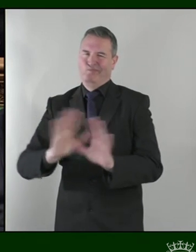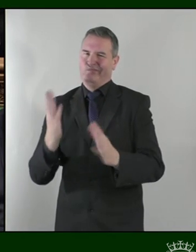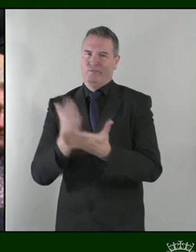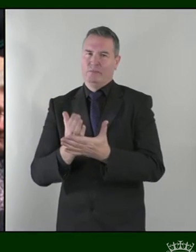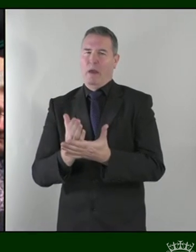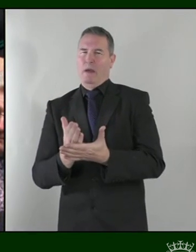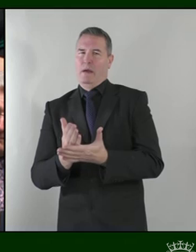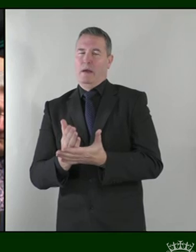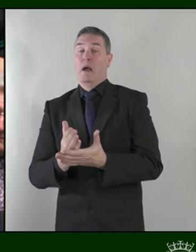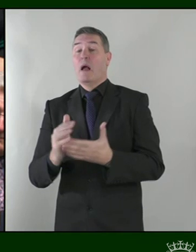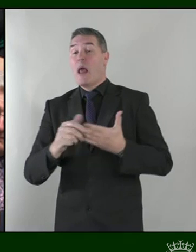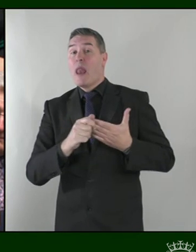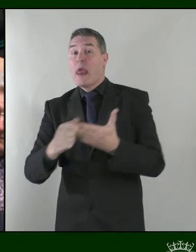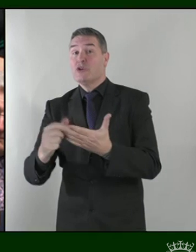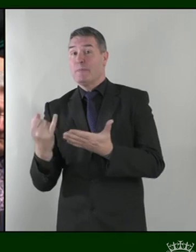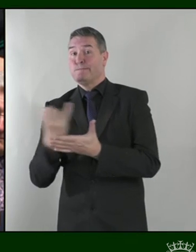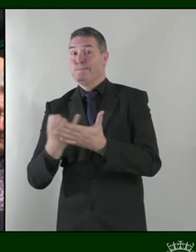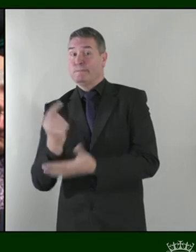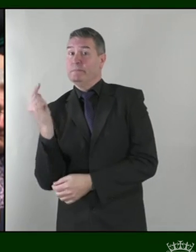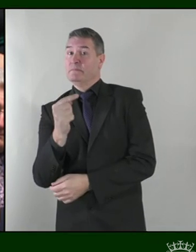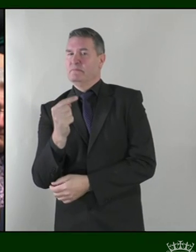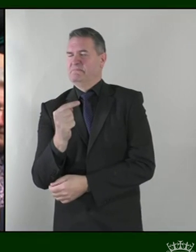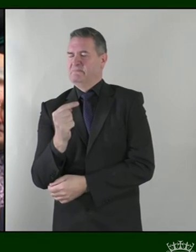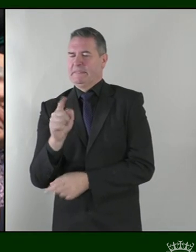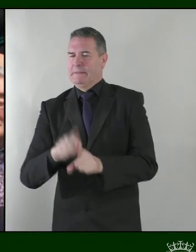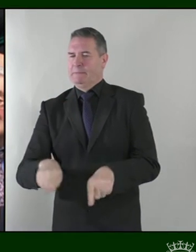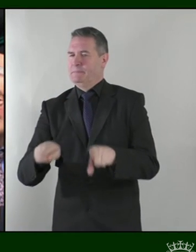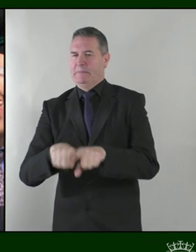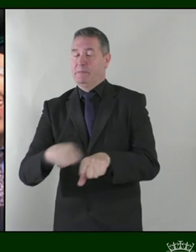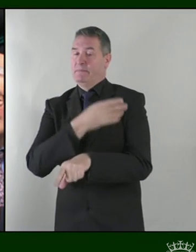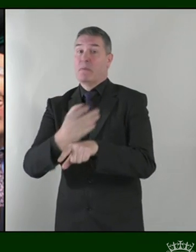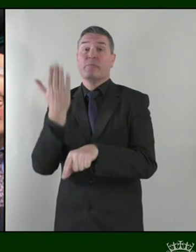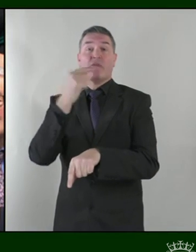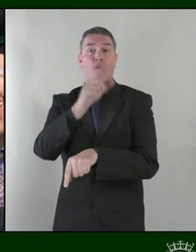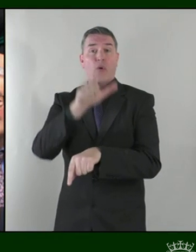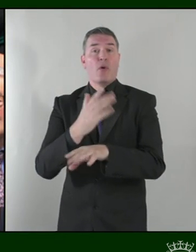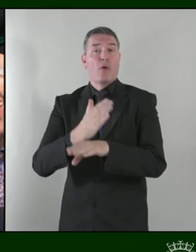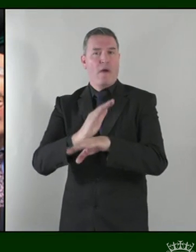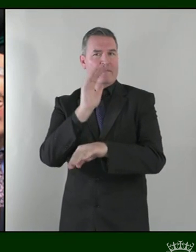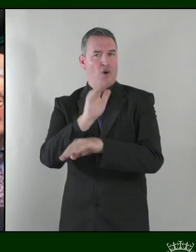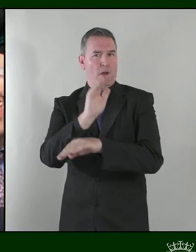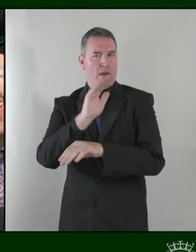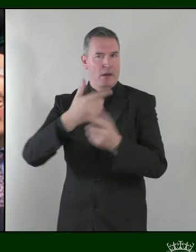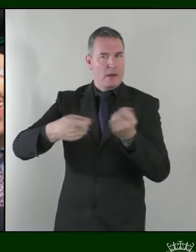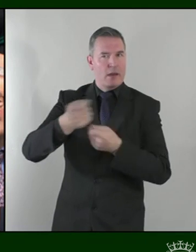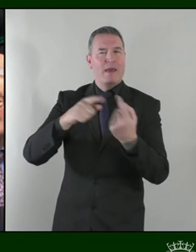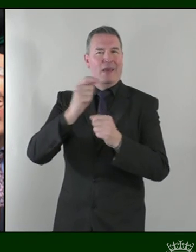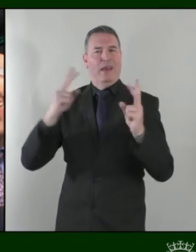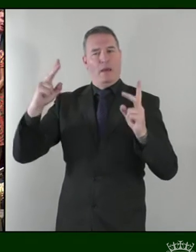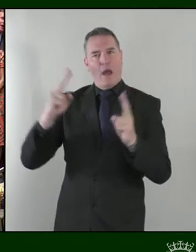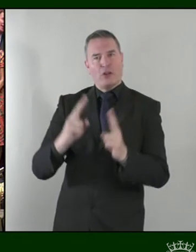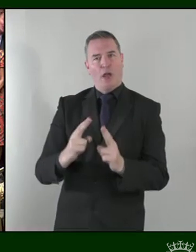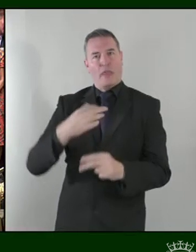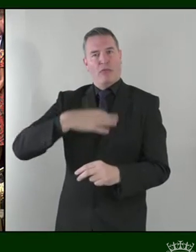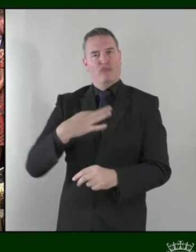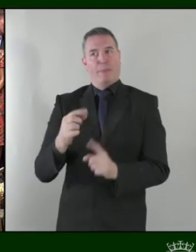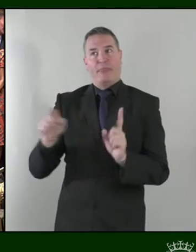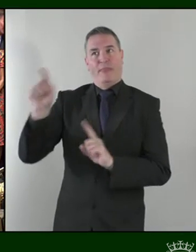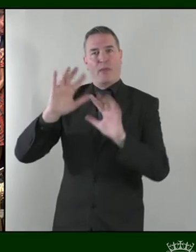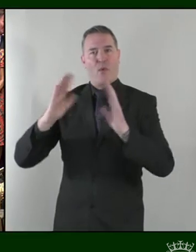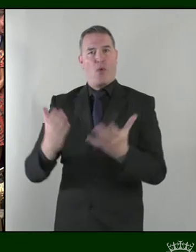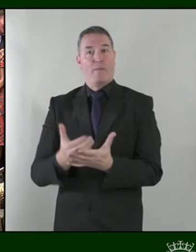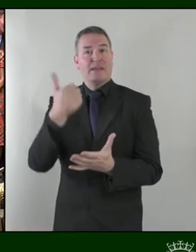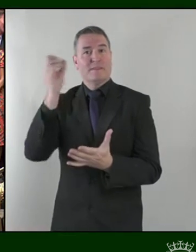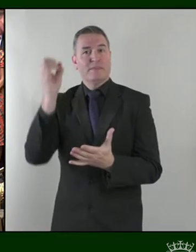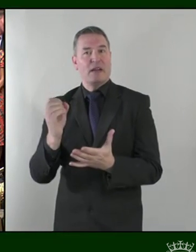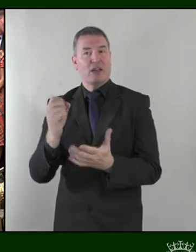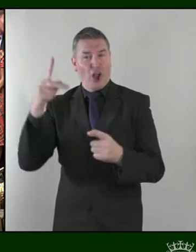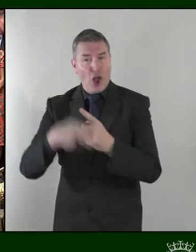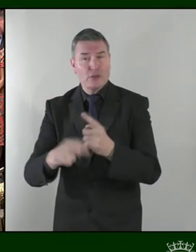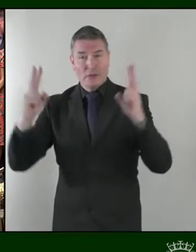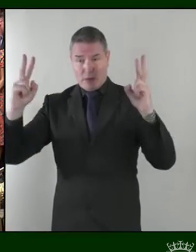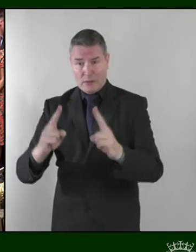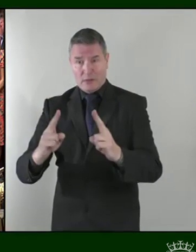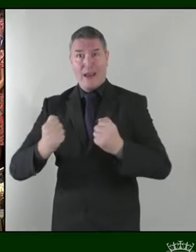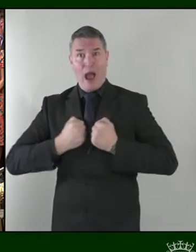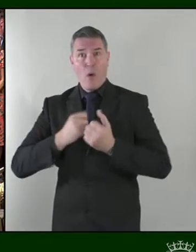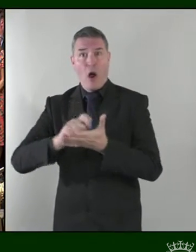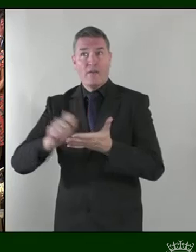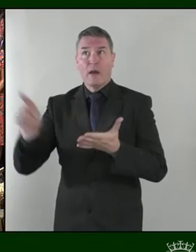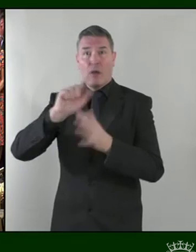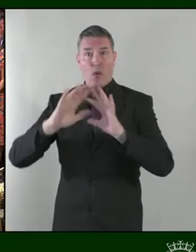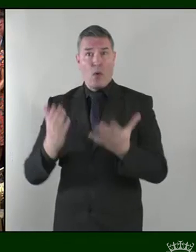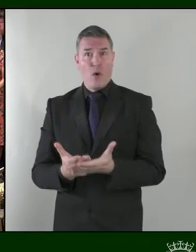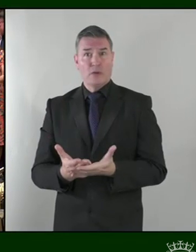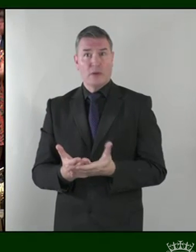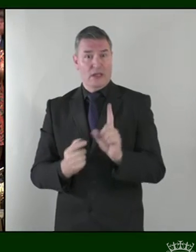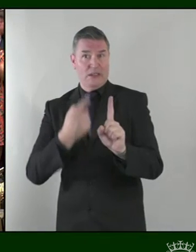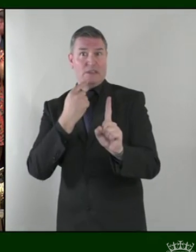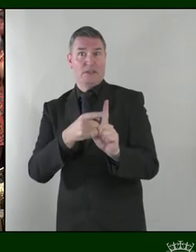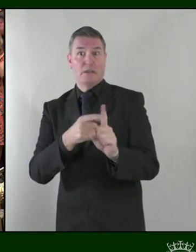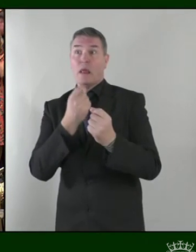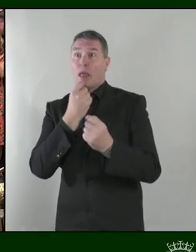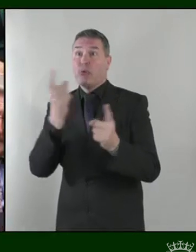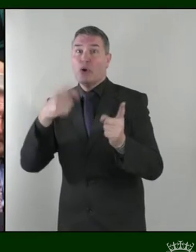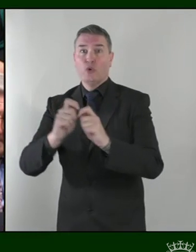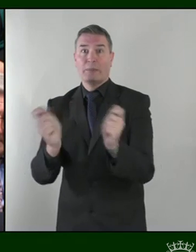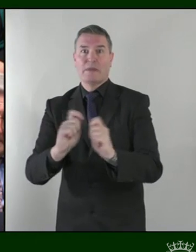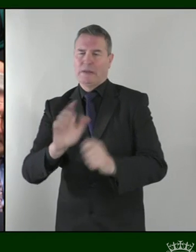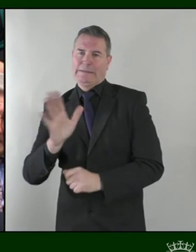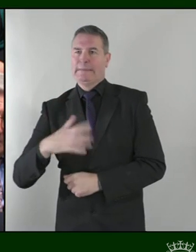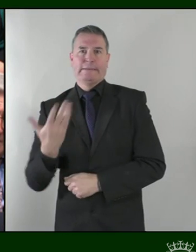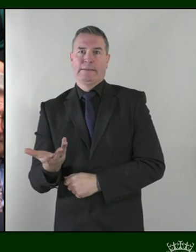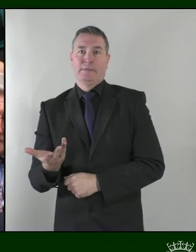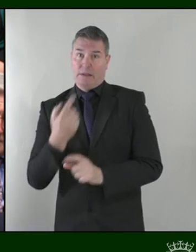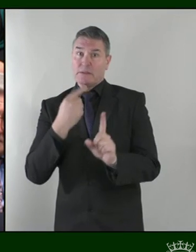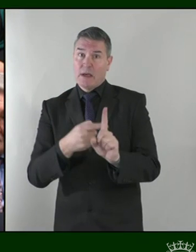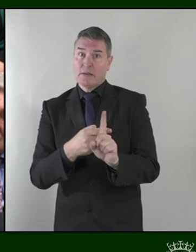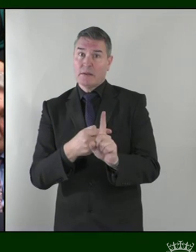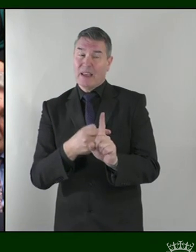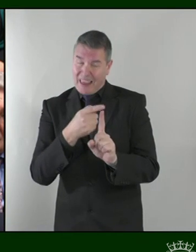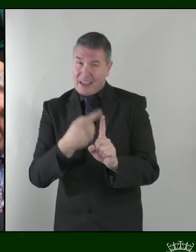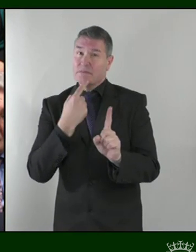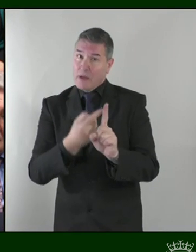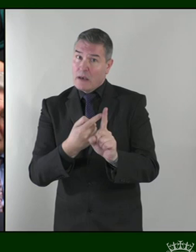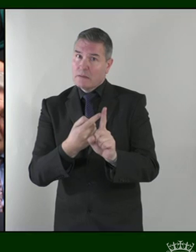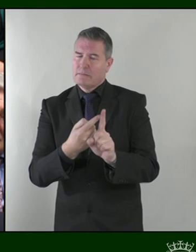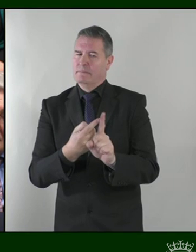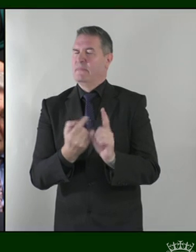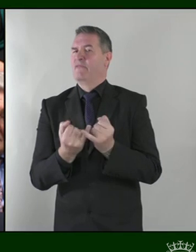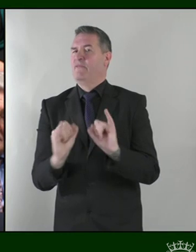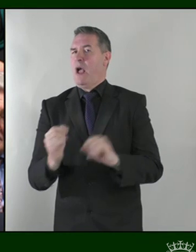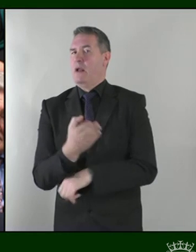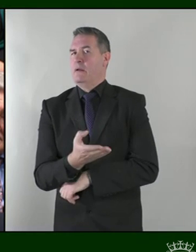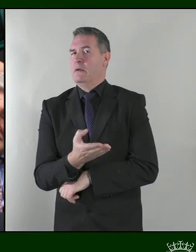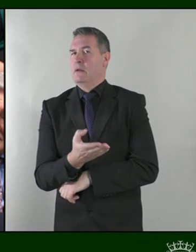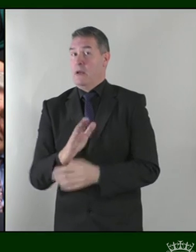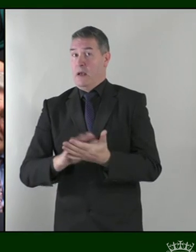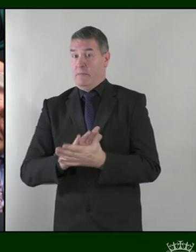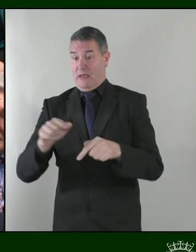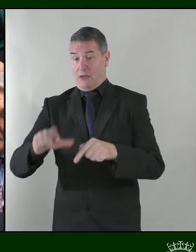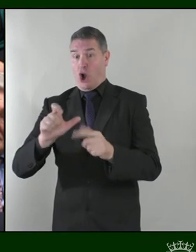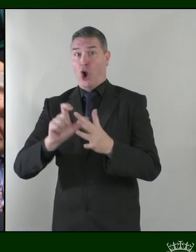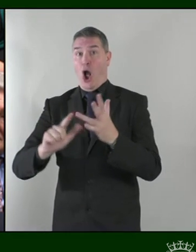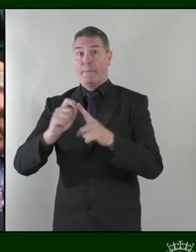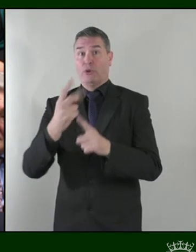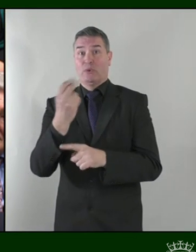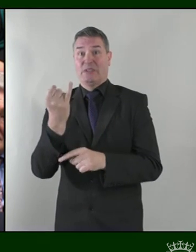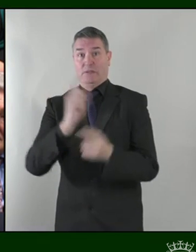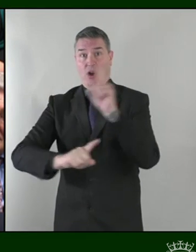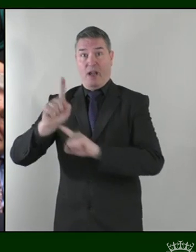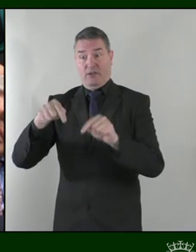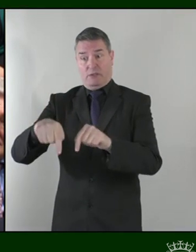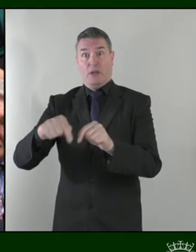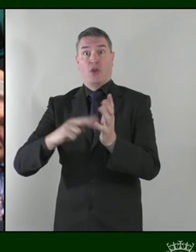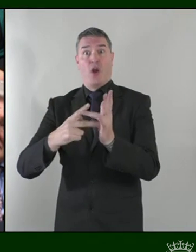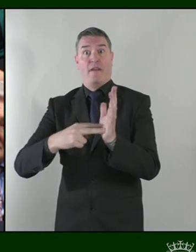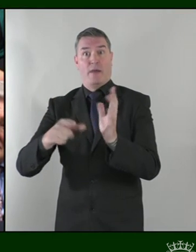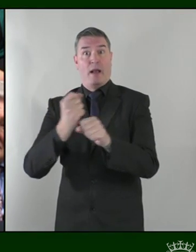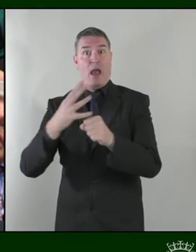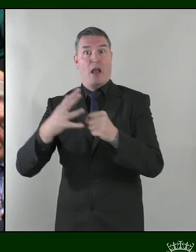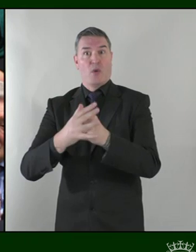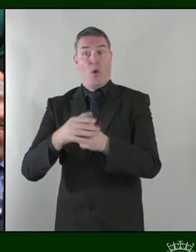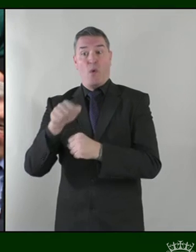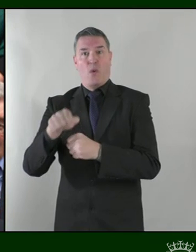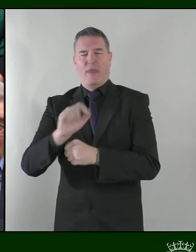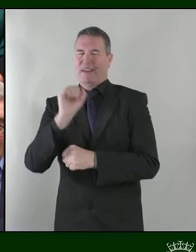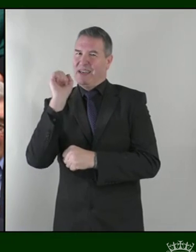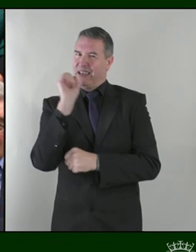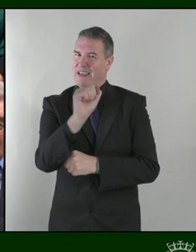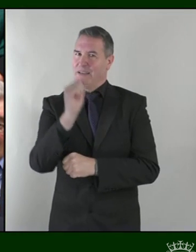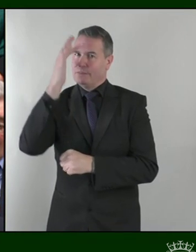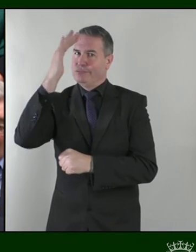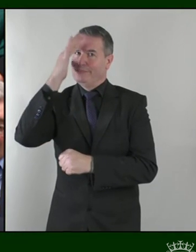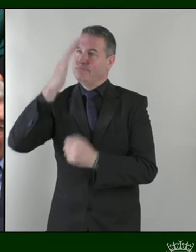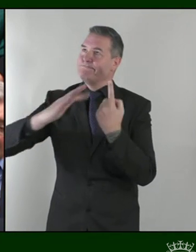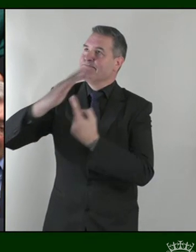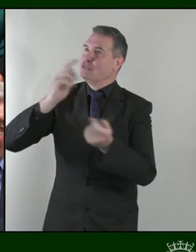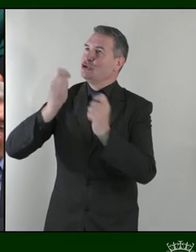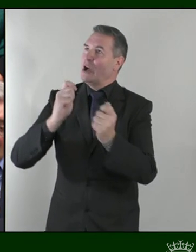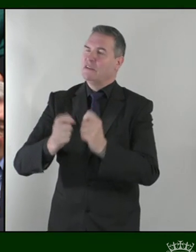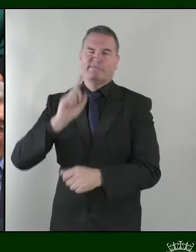Poor leadership is nothing new to this Prime Minister. When he was Foreign Secretary, he cut the number of climate attachés across the world by 60% in our embassies, and reportedly said to his staff, “You’re not going to spill this all out to the media, are you?” Considering his monumental failure in advance of COP26, is it not really just a continuation of his climate change denial